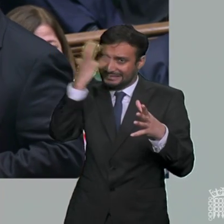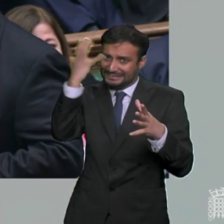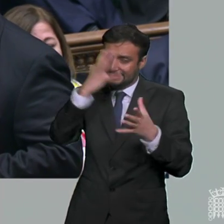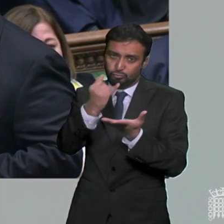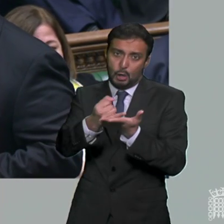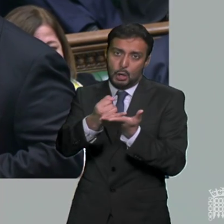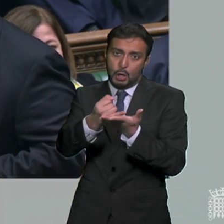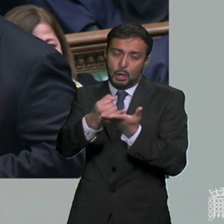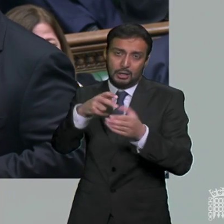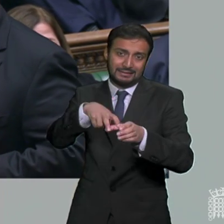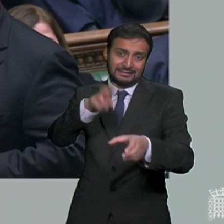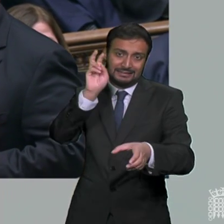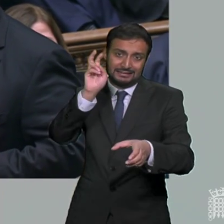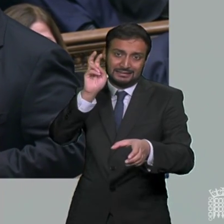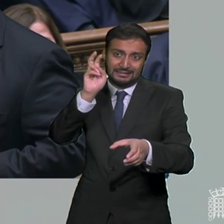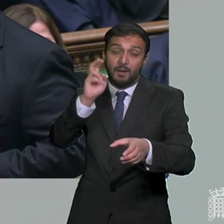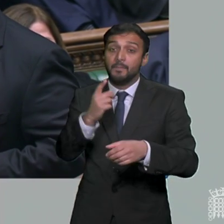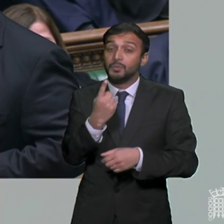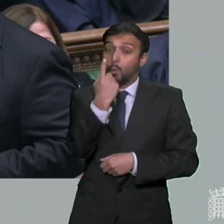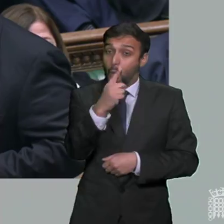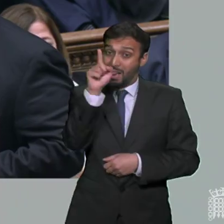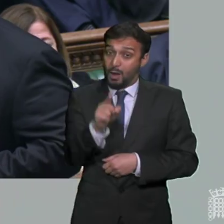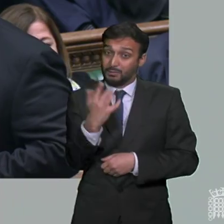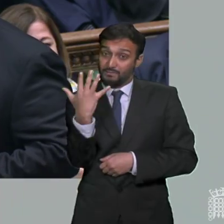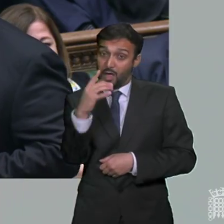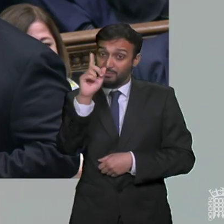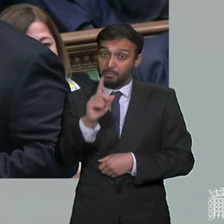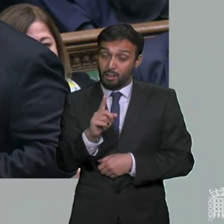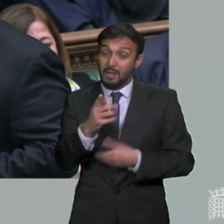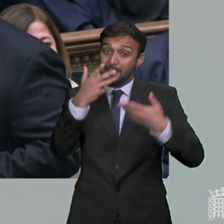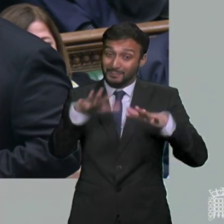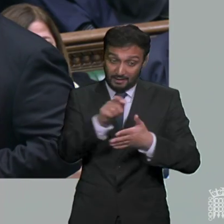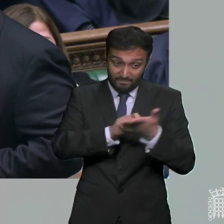One in five people who voted for Brexit have now changed their mind.